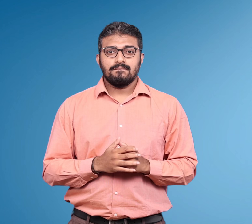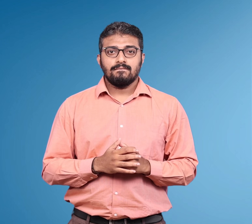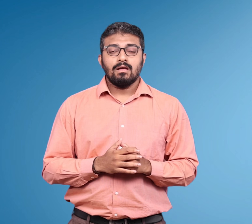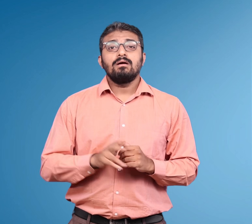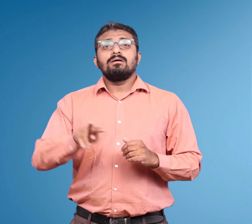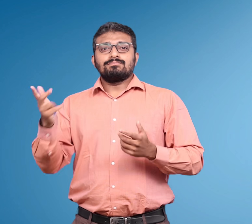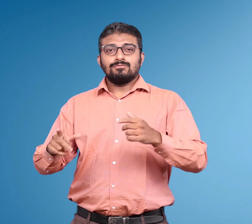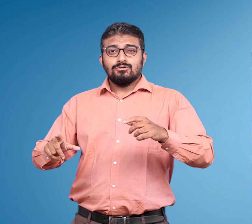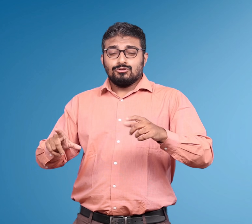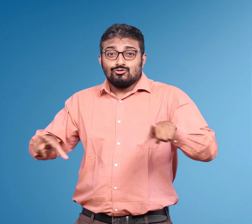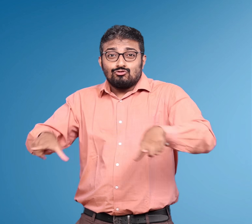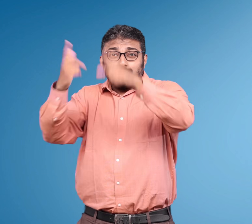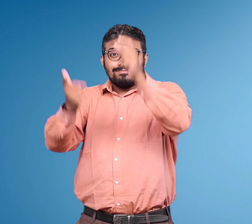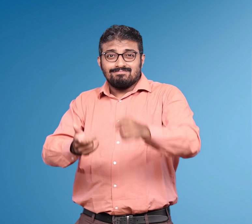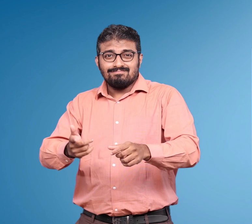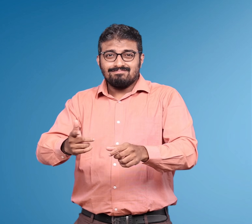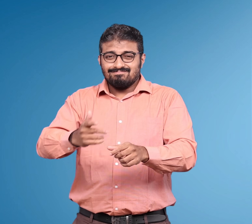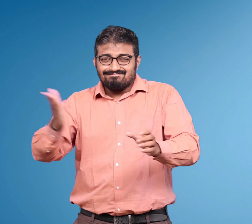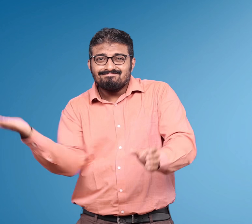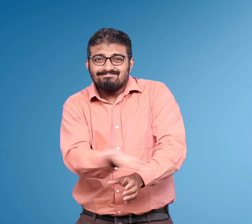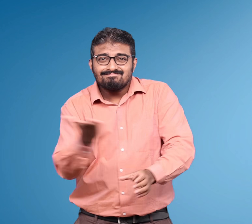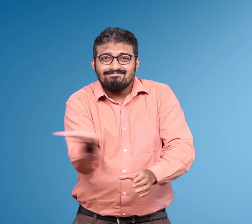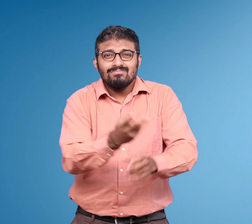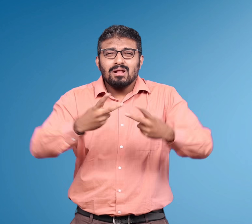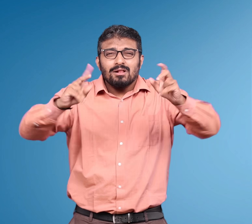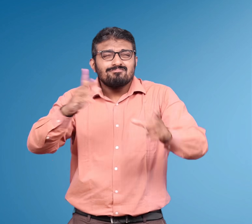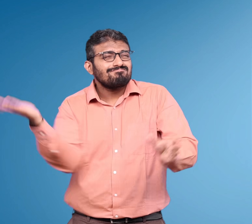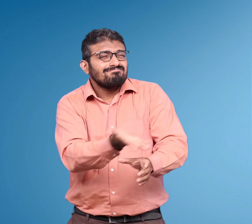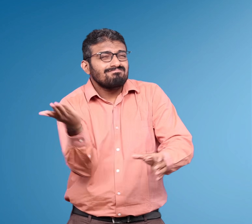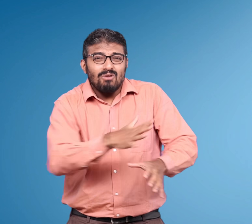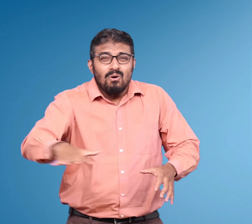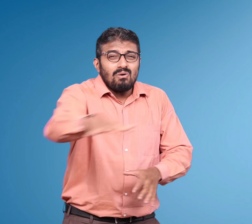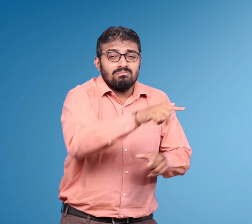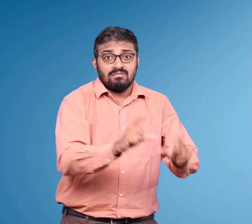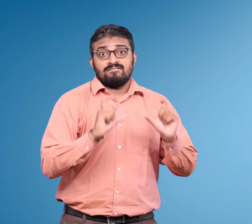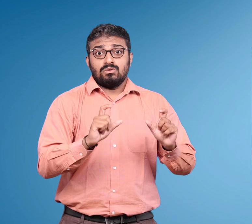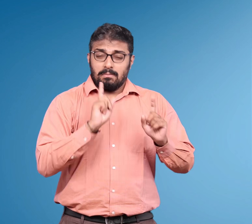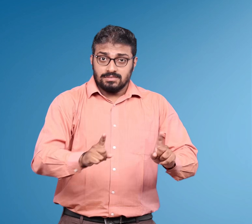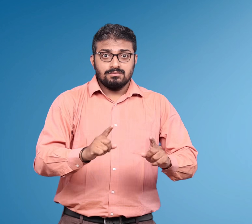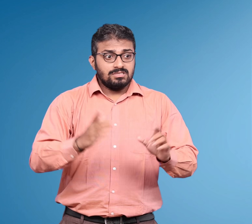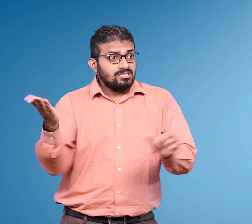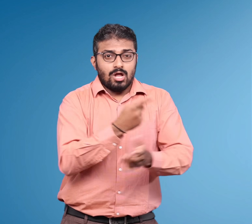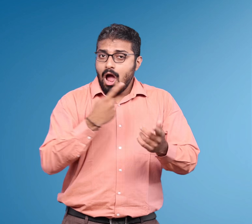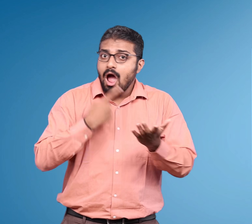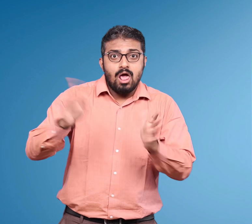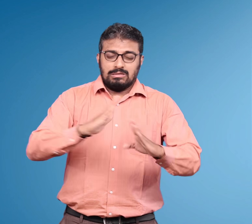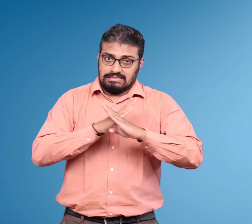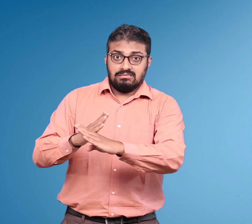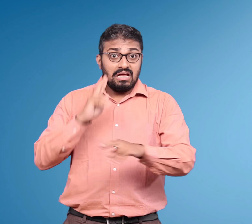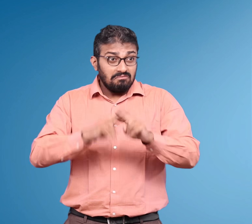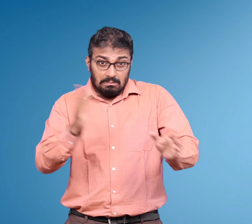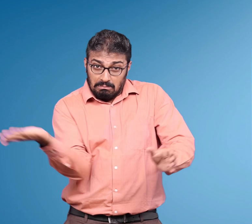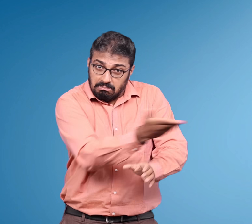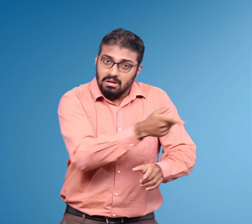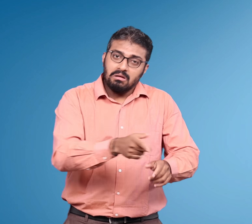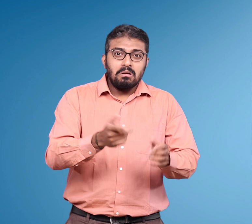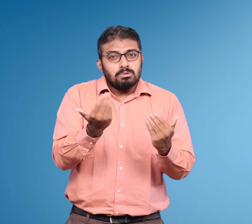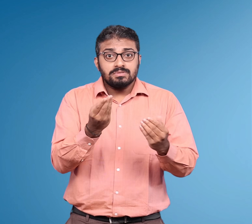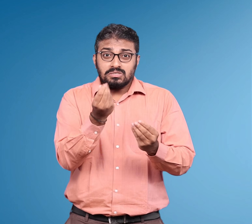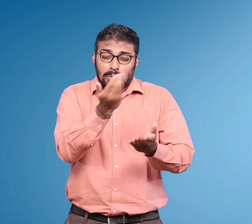So cutting off trees and deforestation should be prevented So that soil erosion does not take place